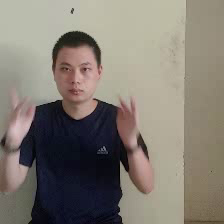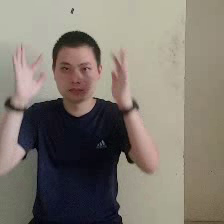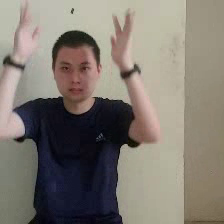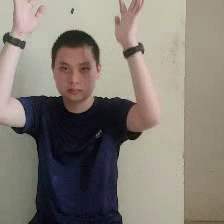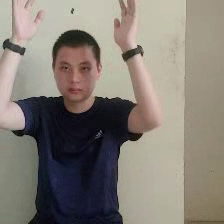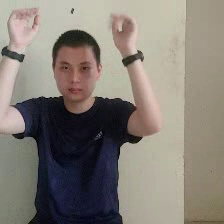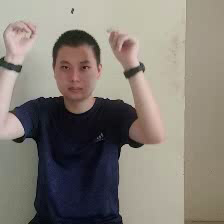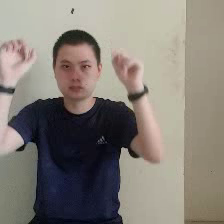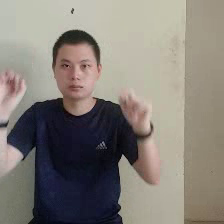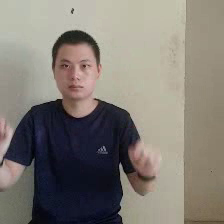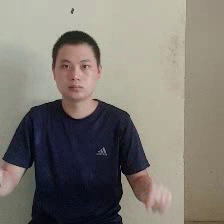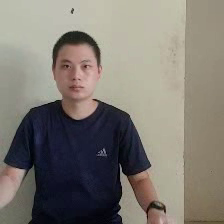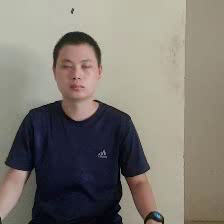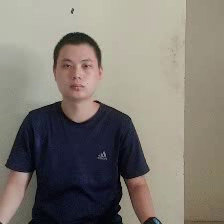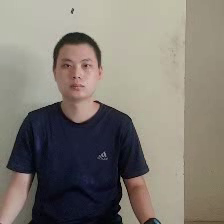Chạy